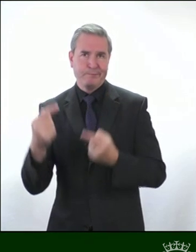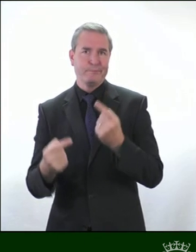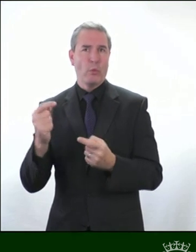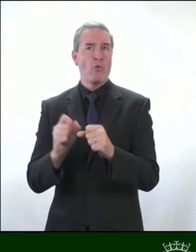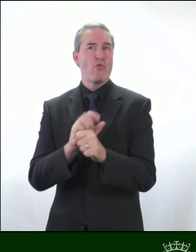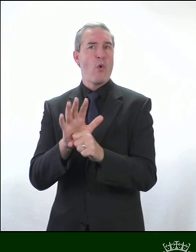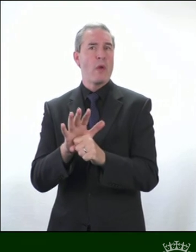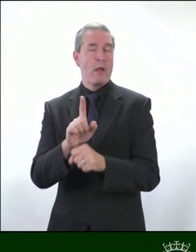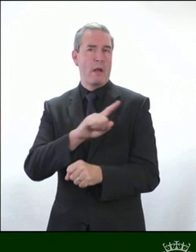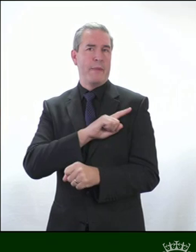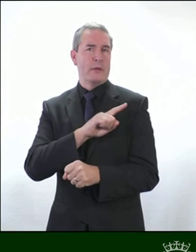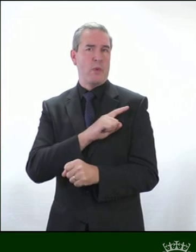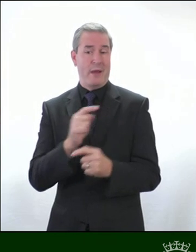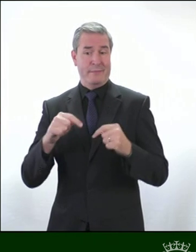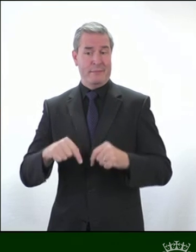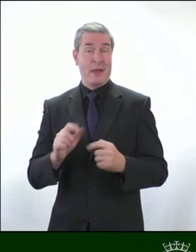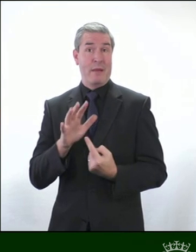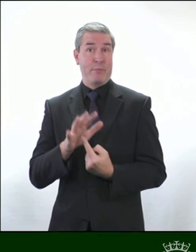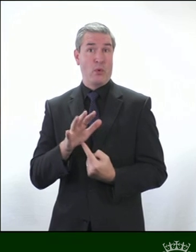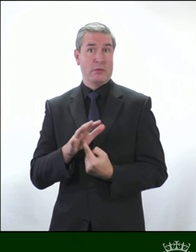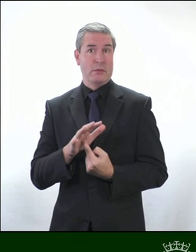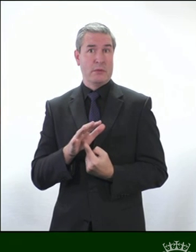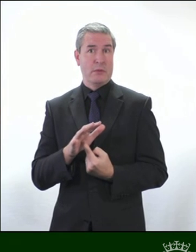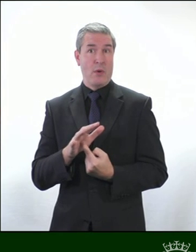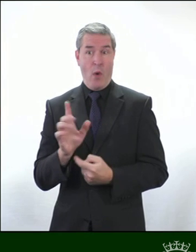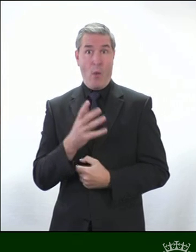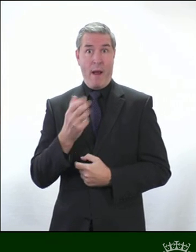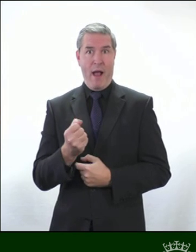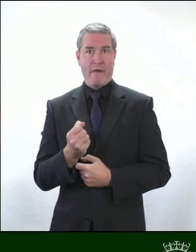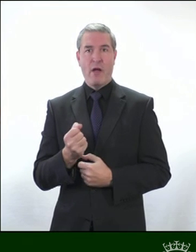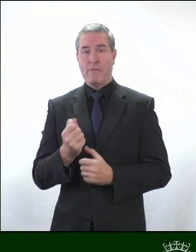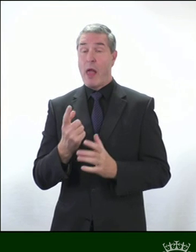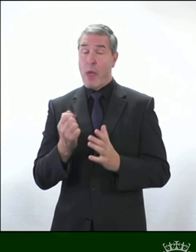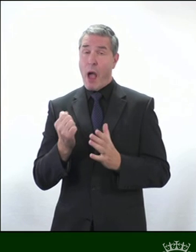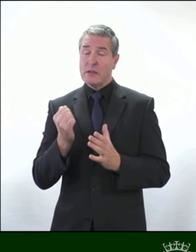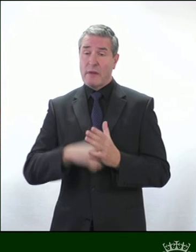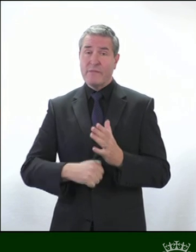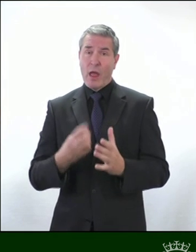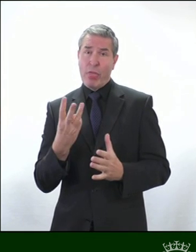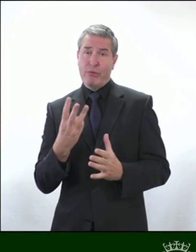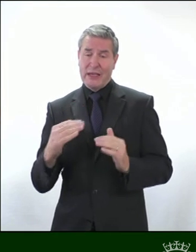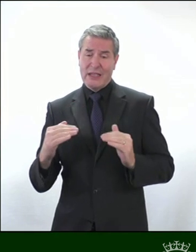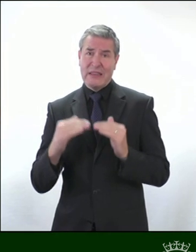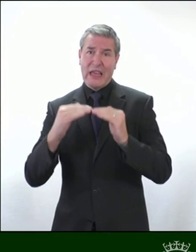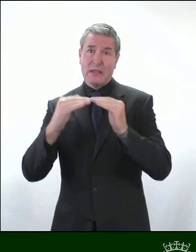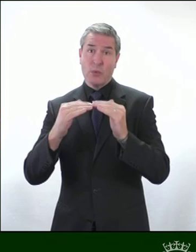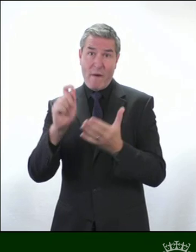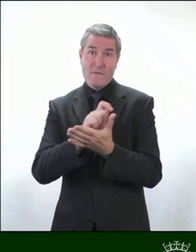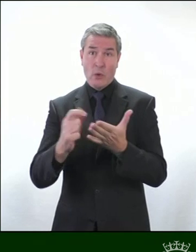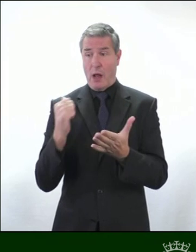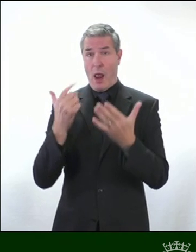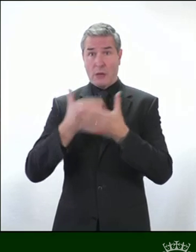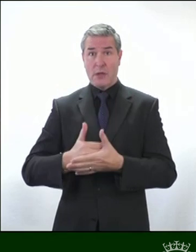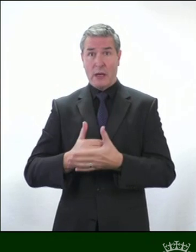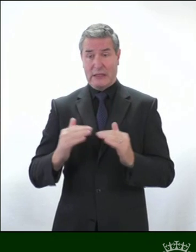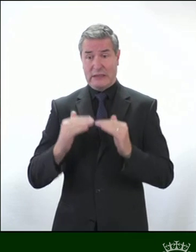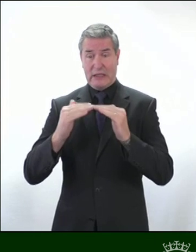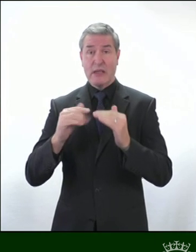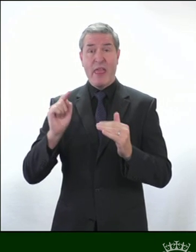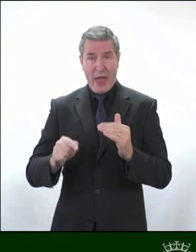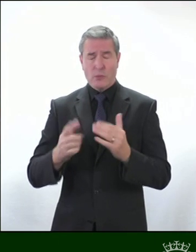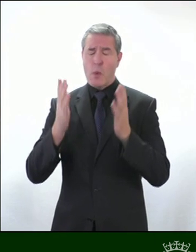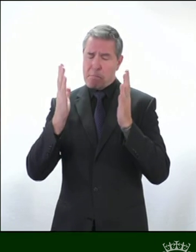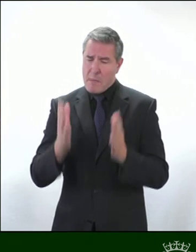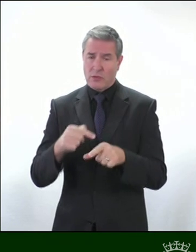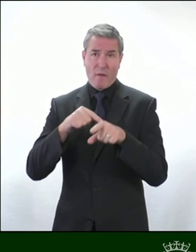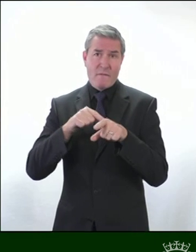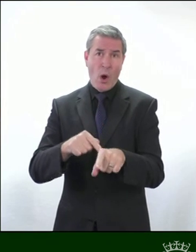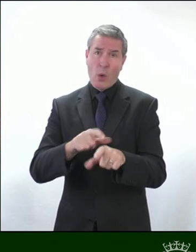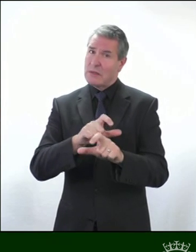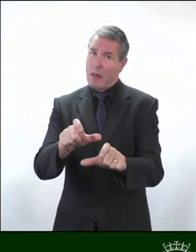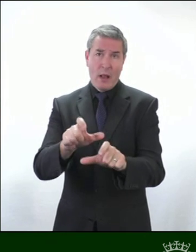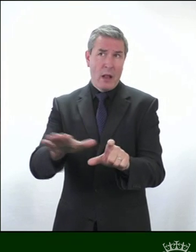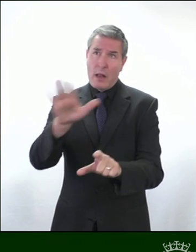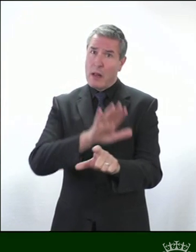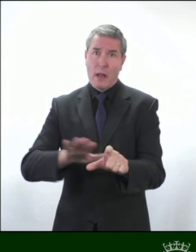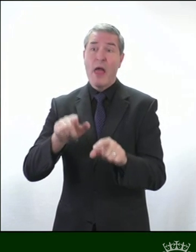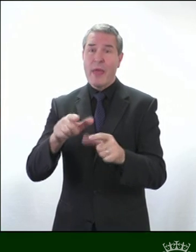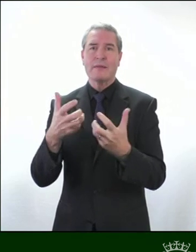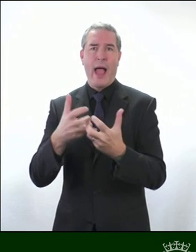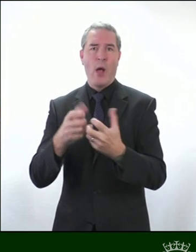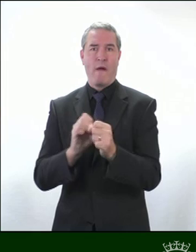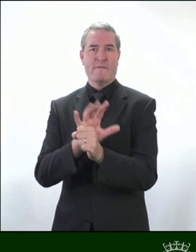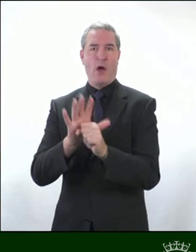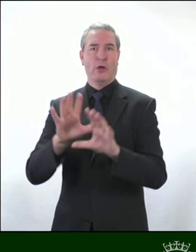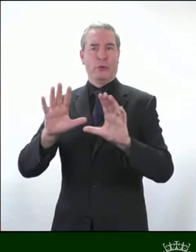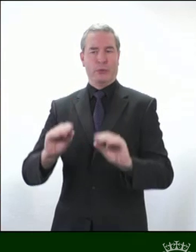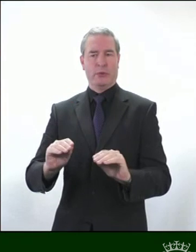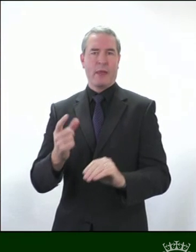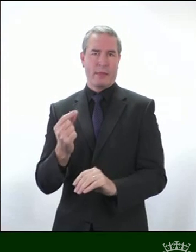That is why it is important that the package of moderately tough measures that the House voted for last night—the tiering system—is followed across the country, because that is how we will continue to beat the virus.